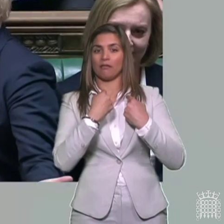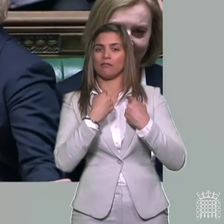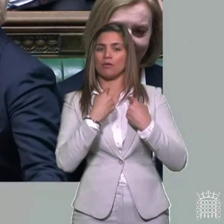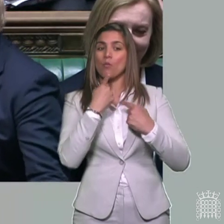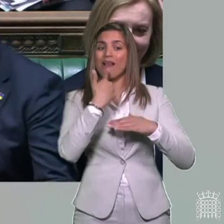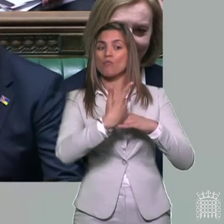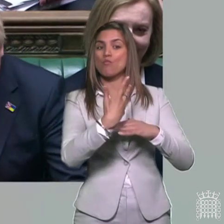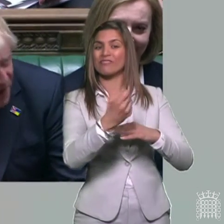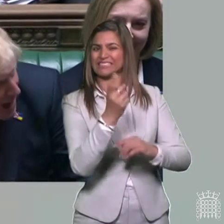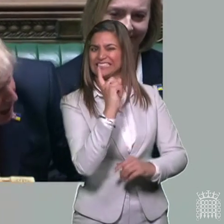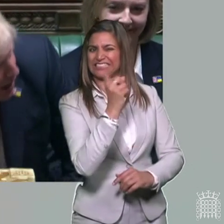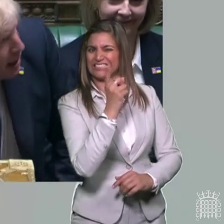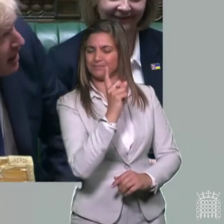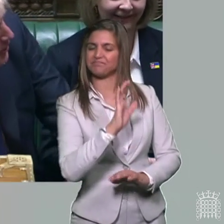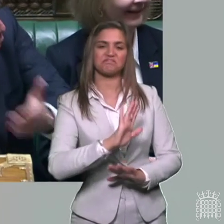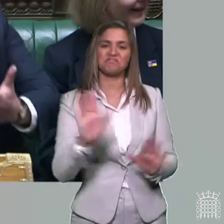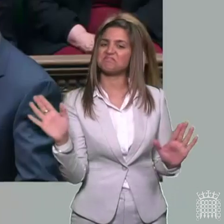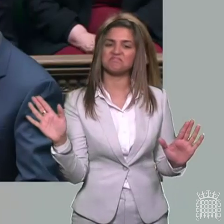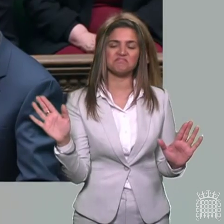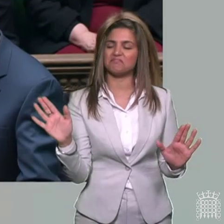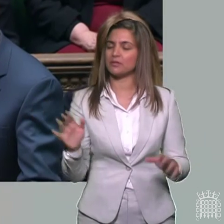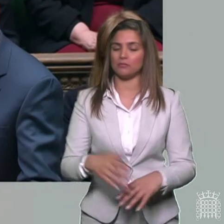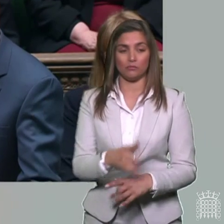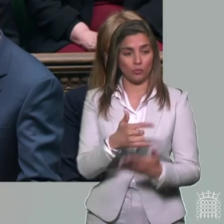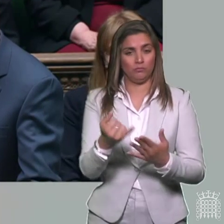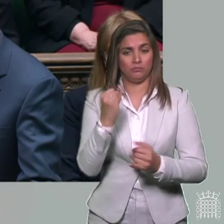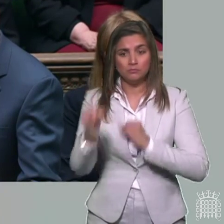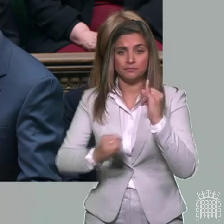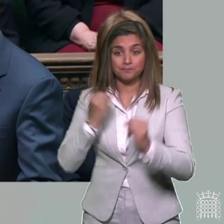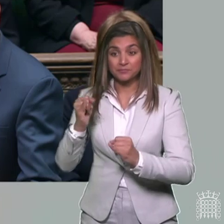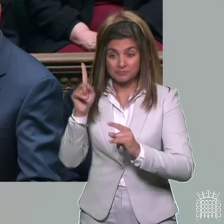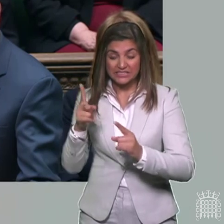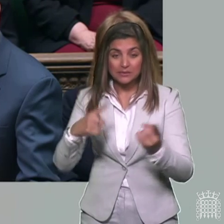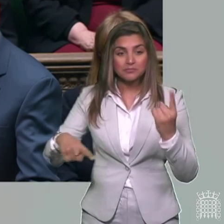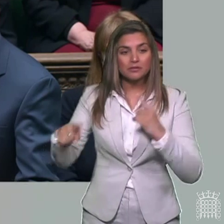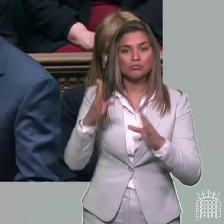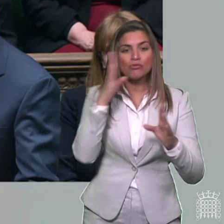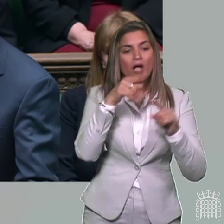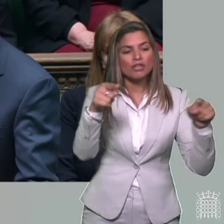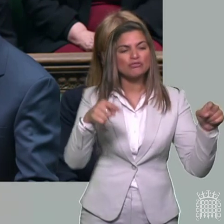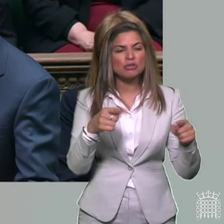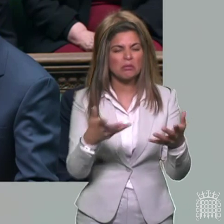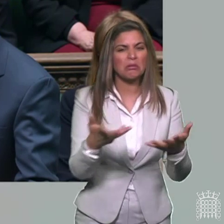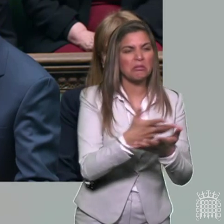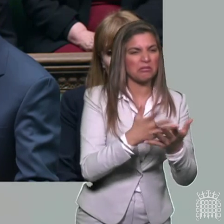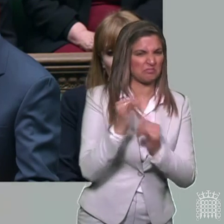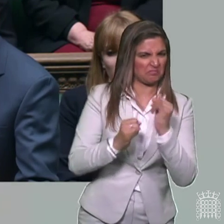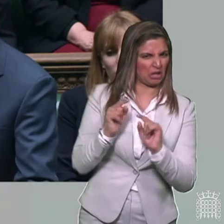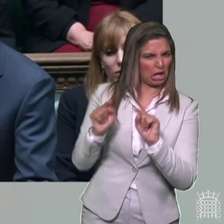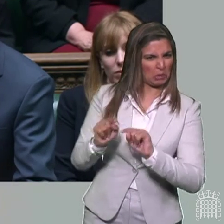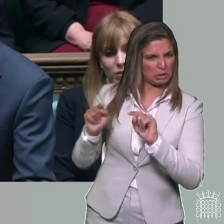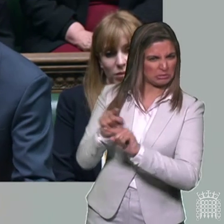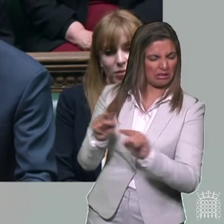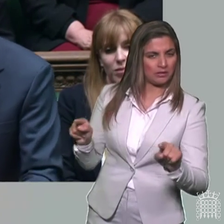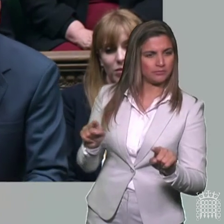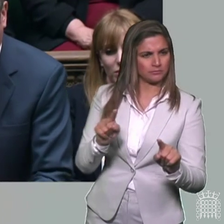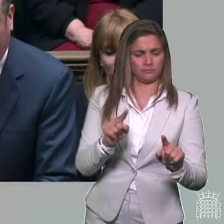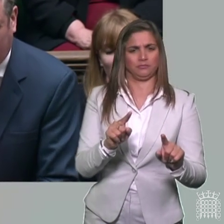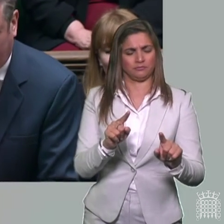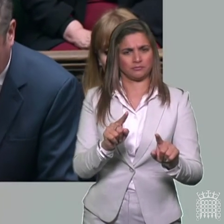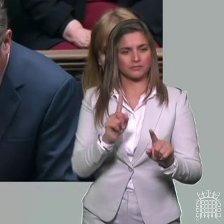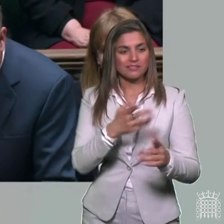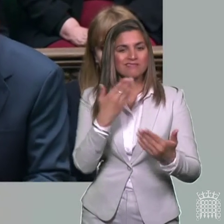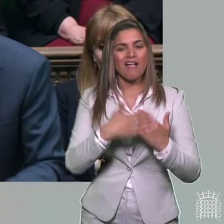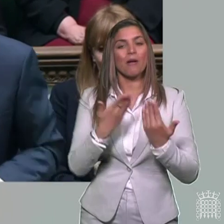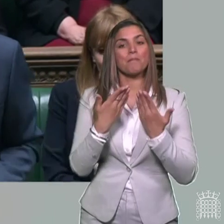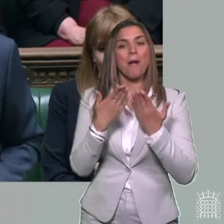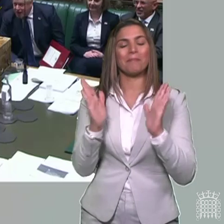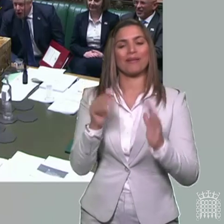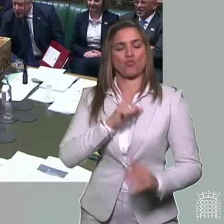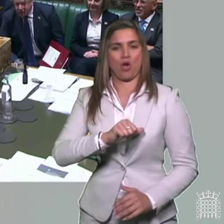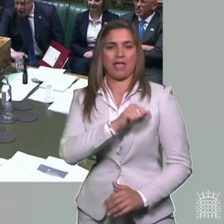He slanders decent people in a private room and lets the slander spread, without the backbone to repeat it in public.